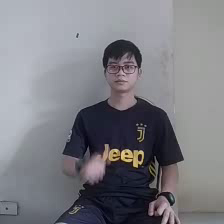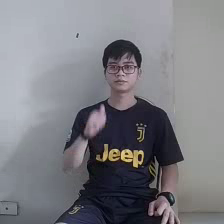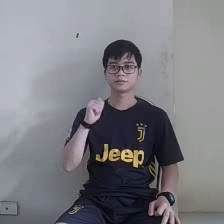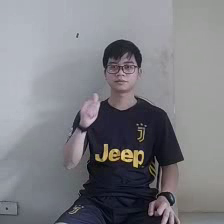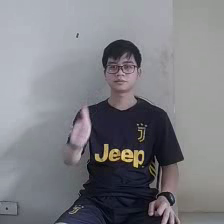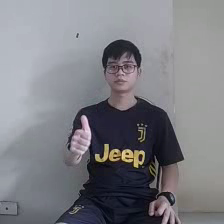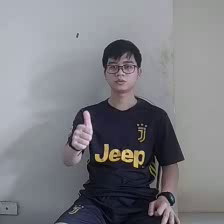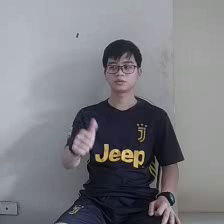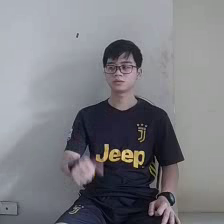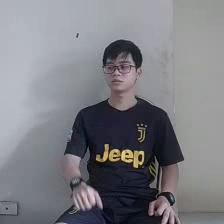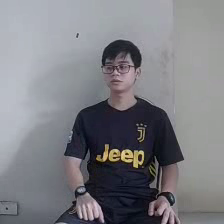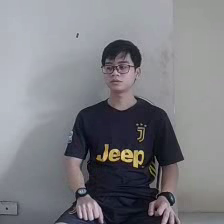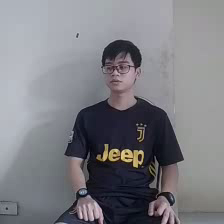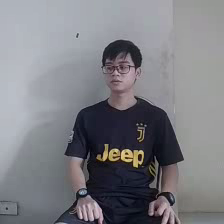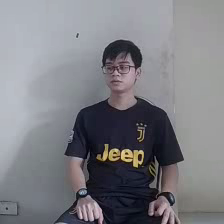Thích